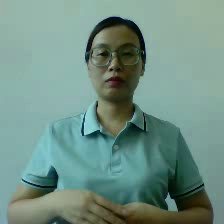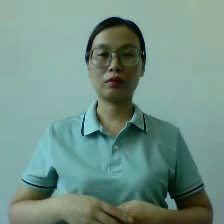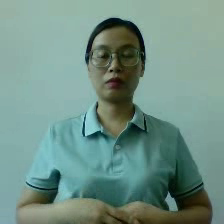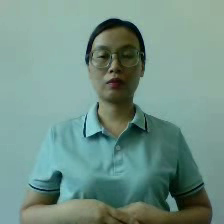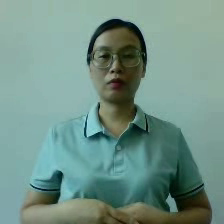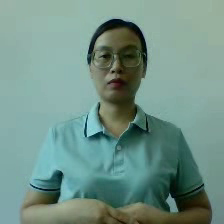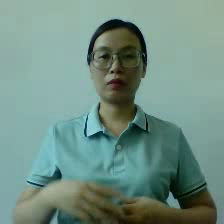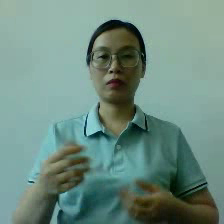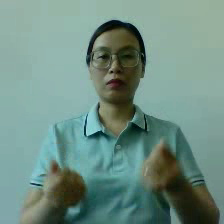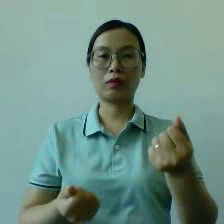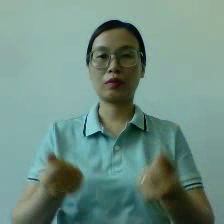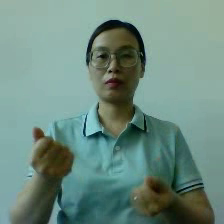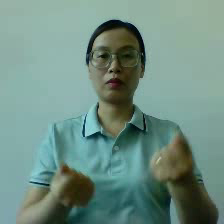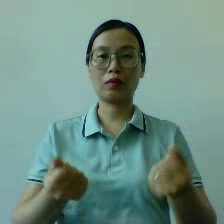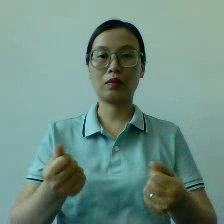Ô tô